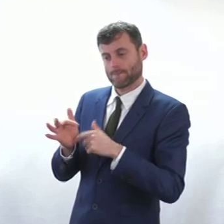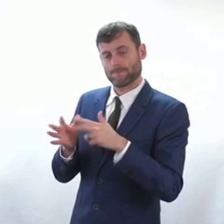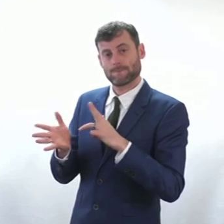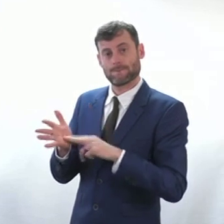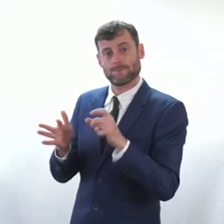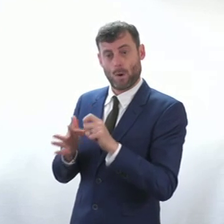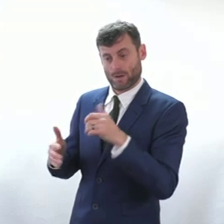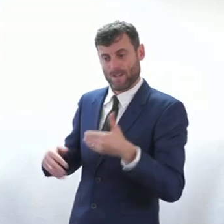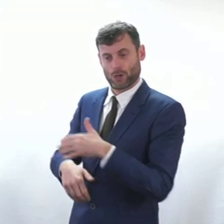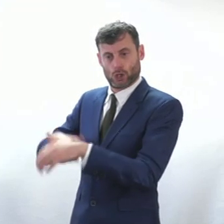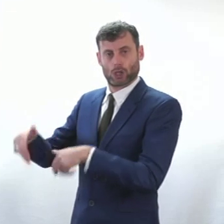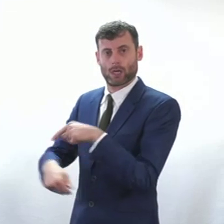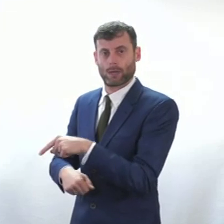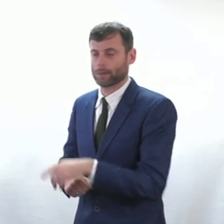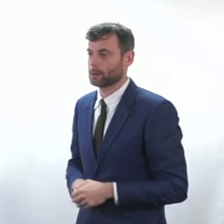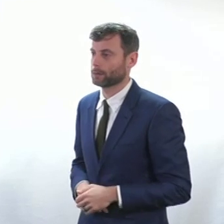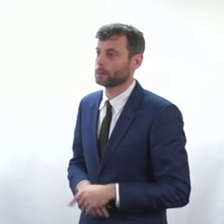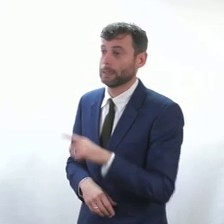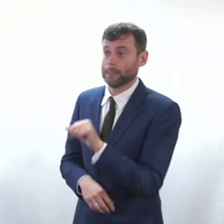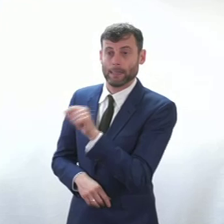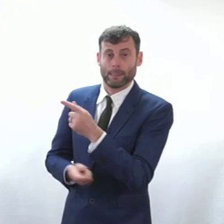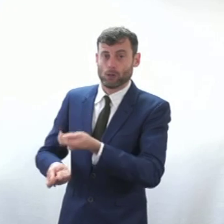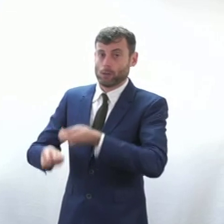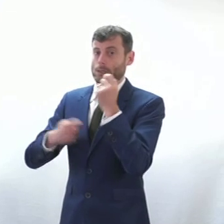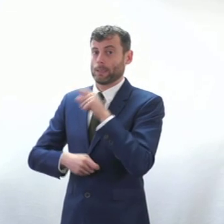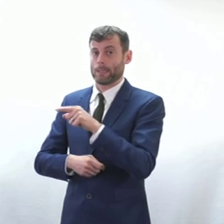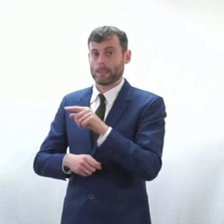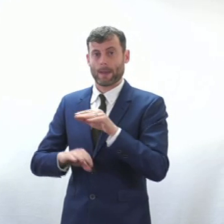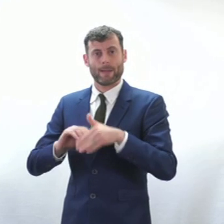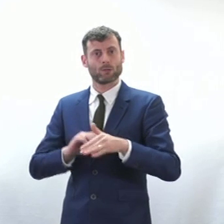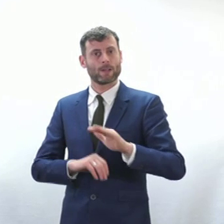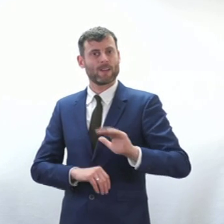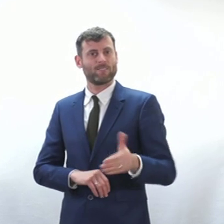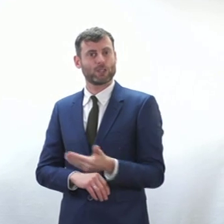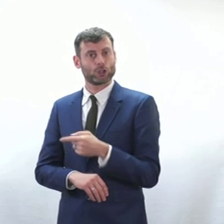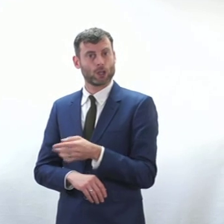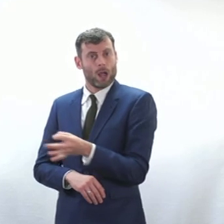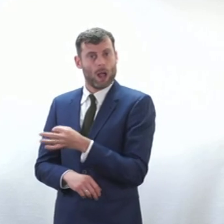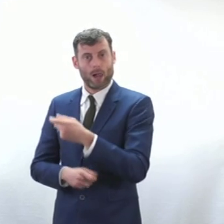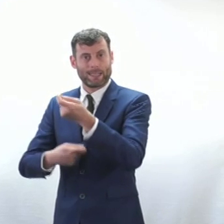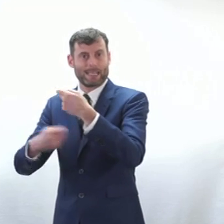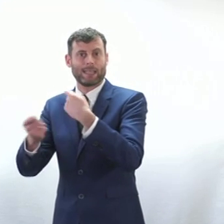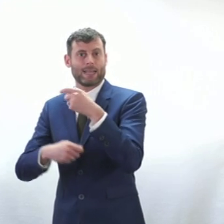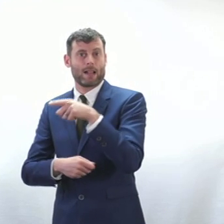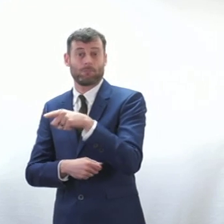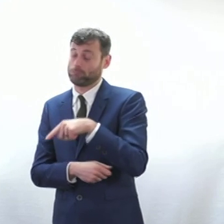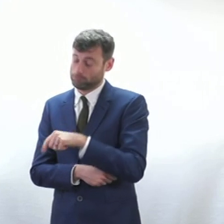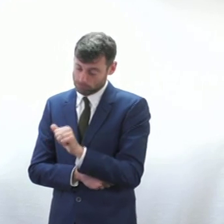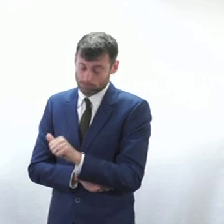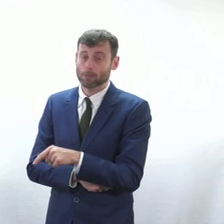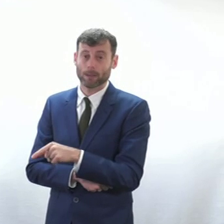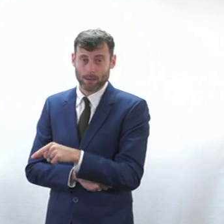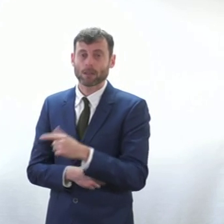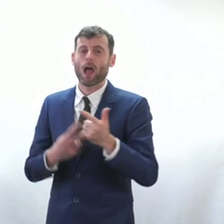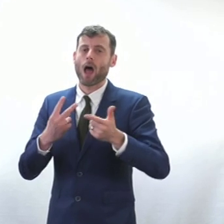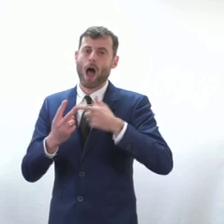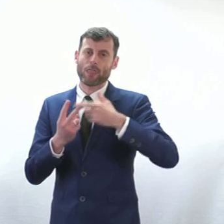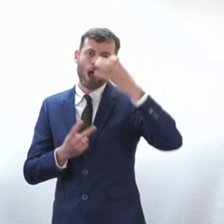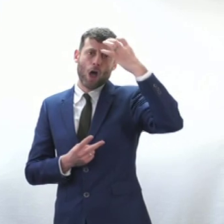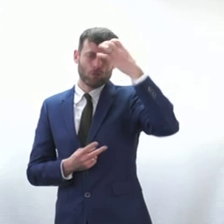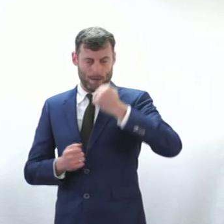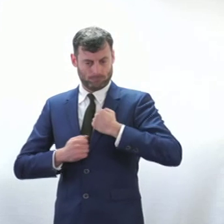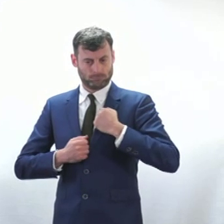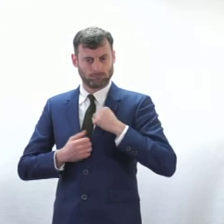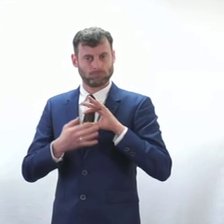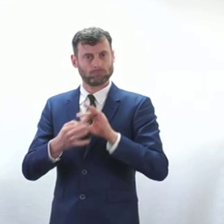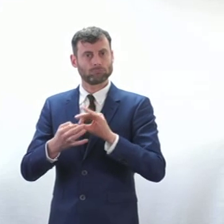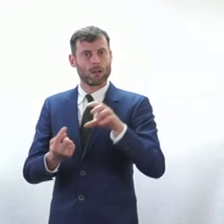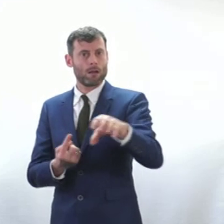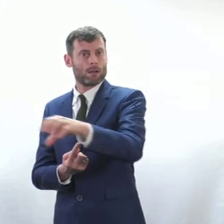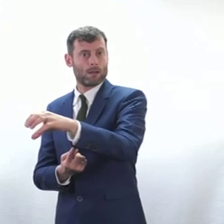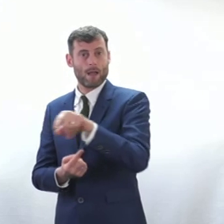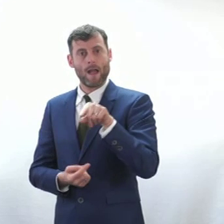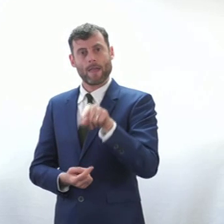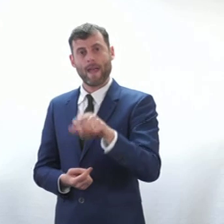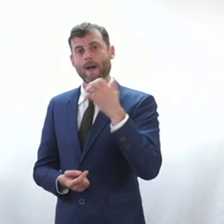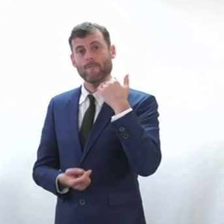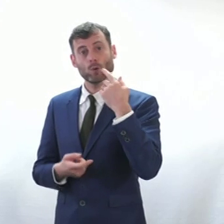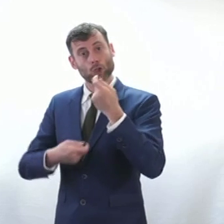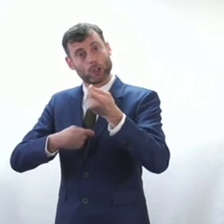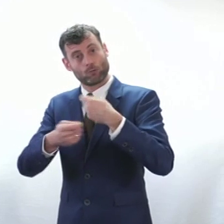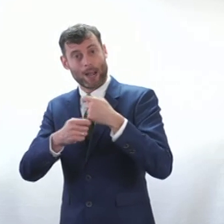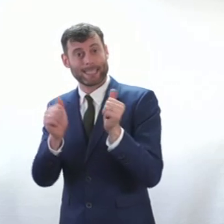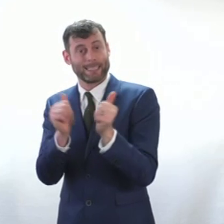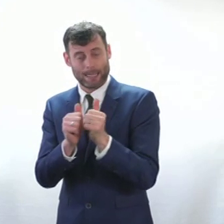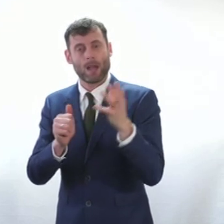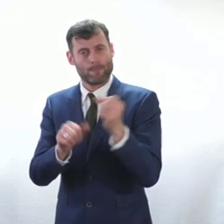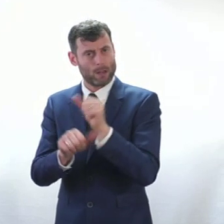Indeed. The hon. Gentleman is right to raise the issue of the Falkland Islands and, indeed, other Crown territories and overseas dependencies around the world, whose future and future trading arrangements must be secured.